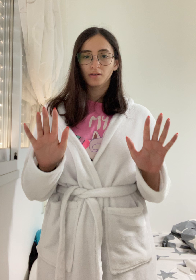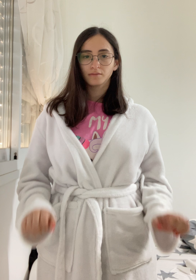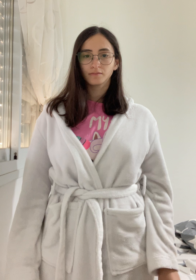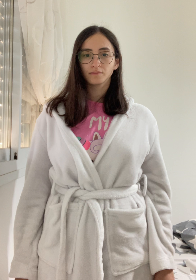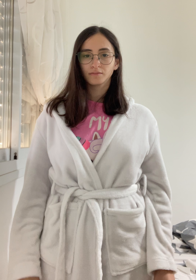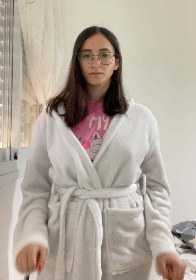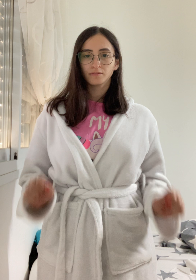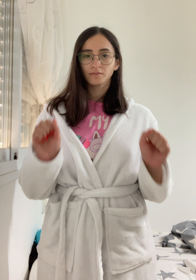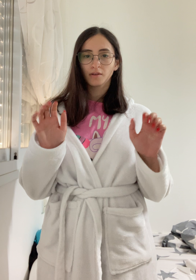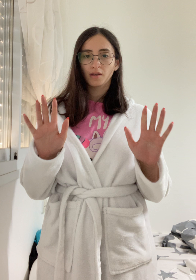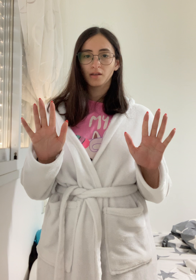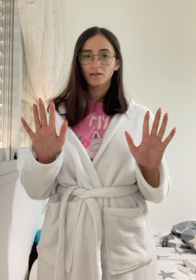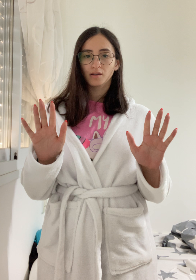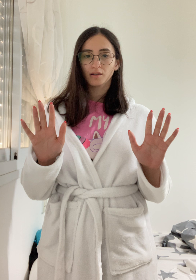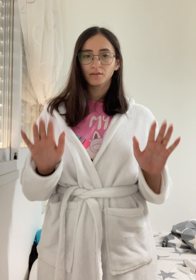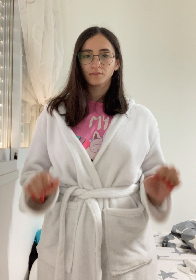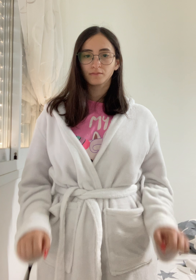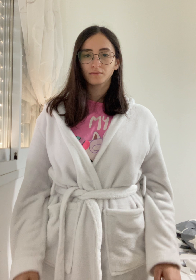עשר